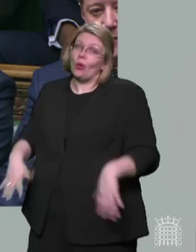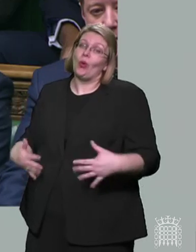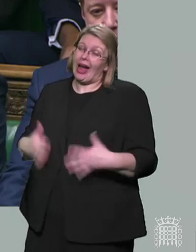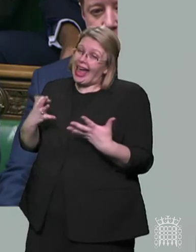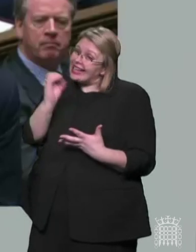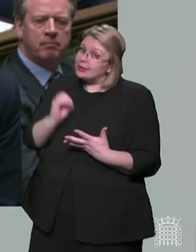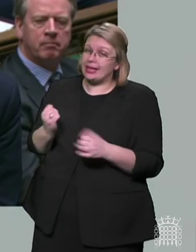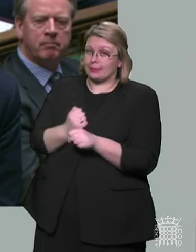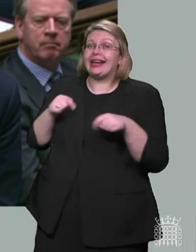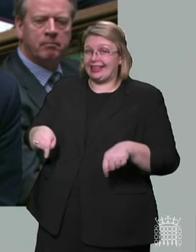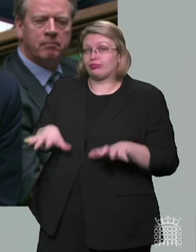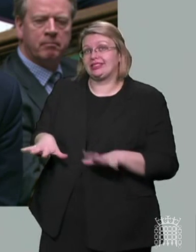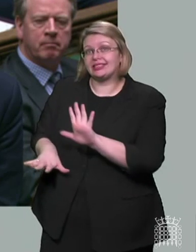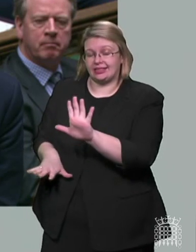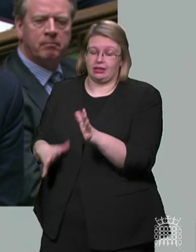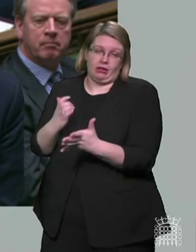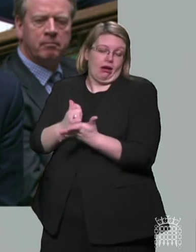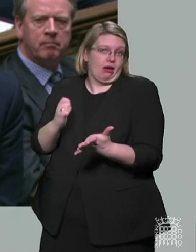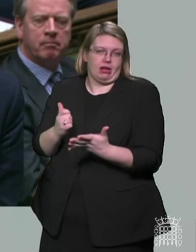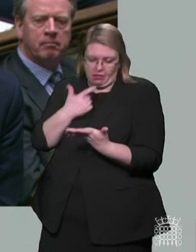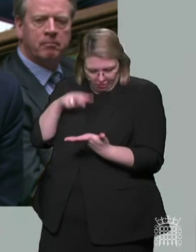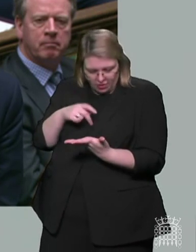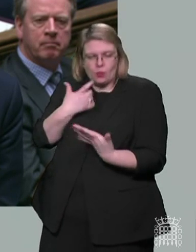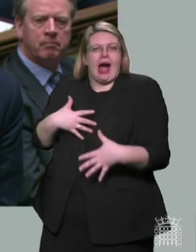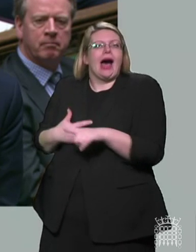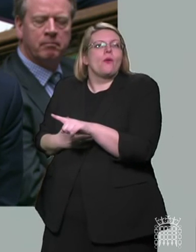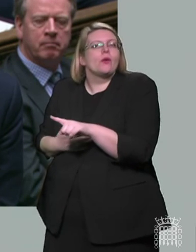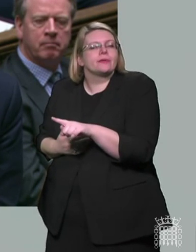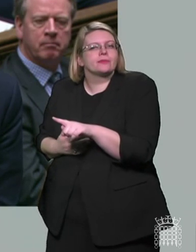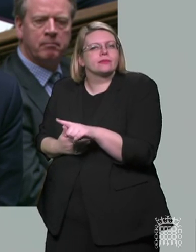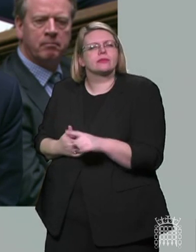areas are already produced domestically, which is a fantastic thing.